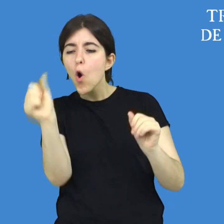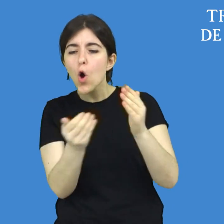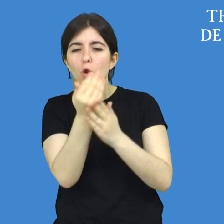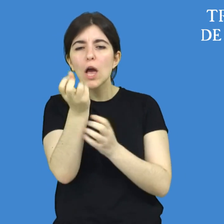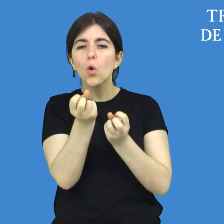día